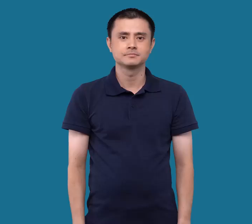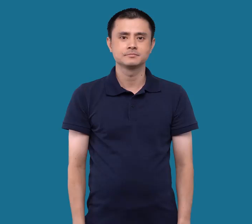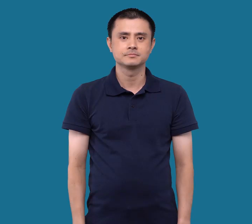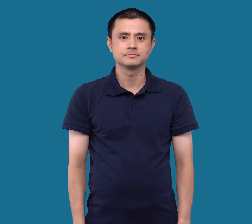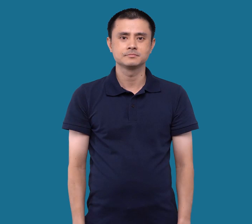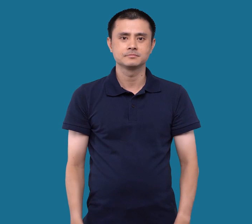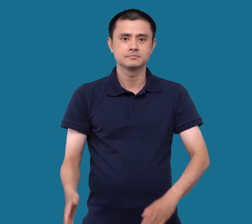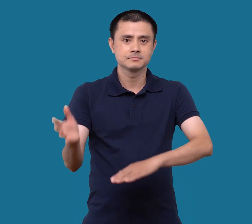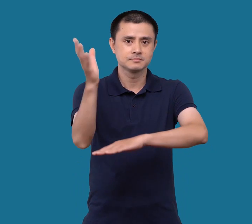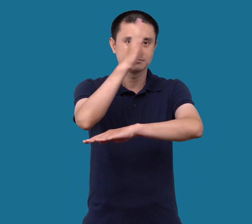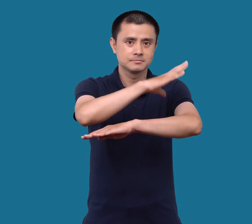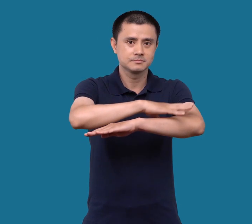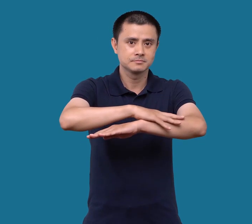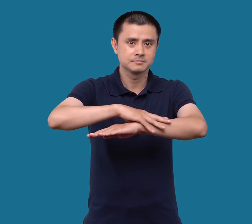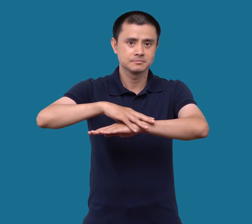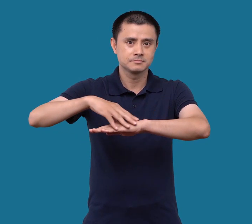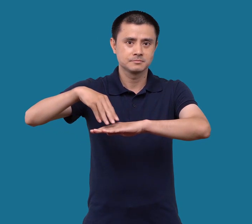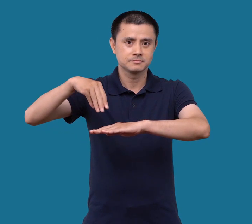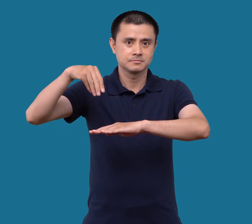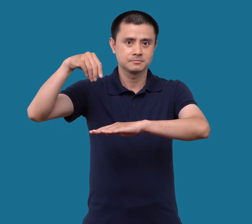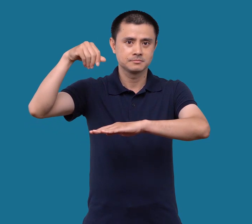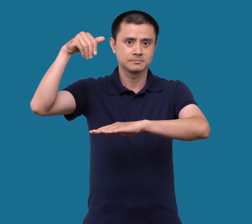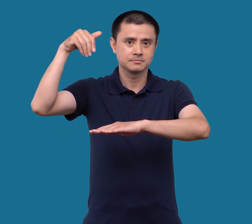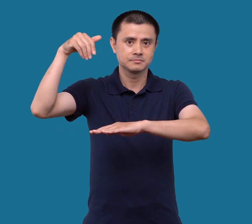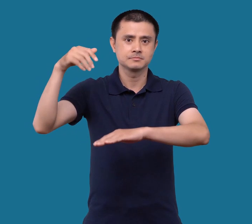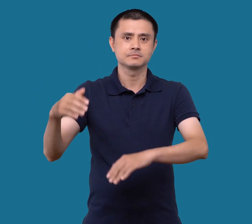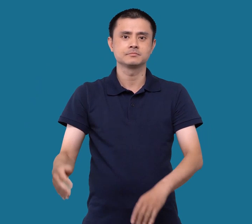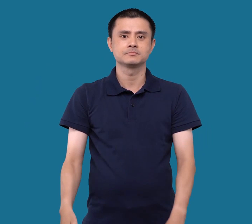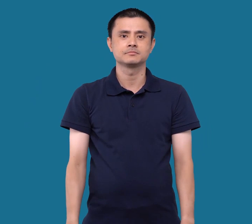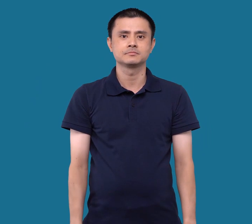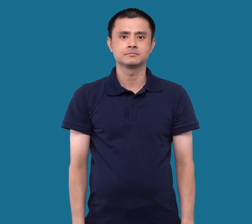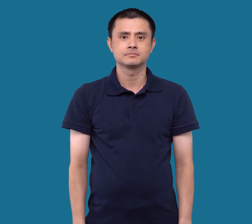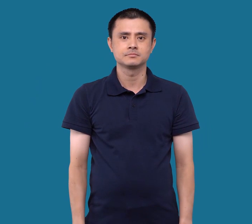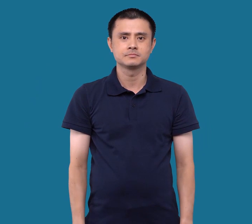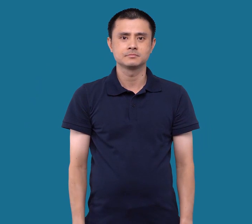bãi cát